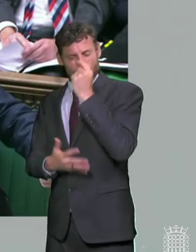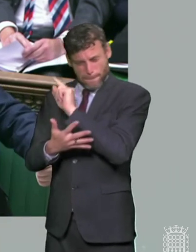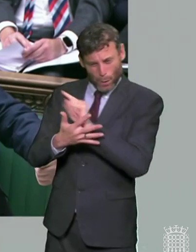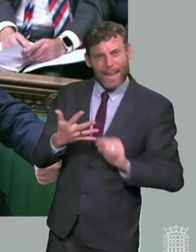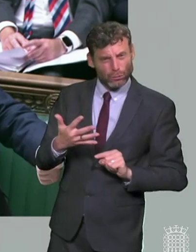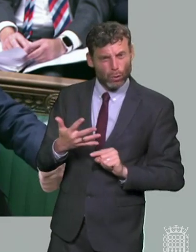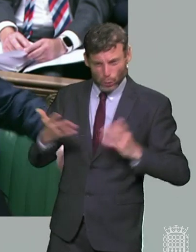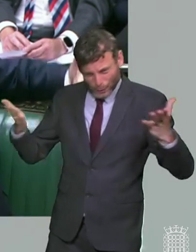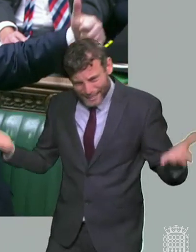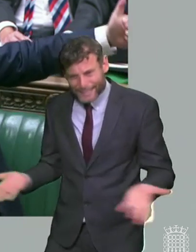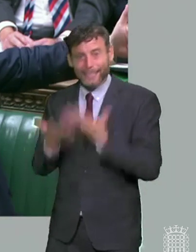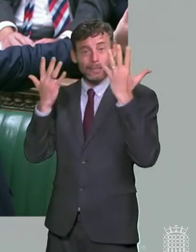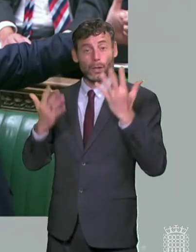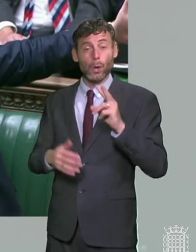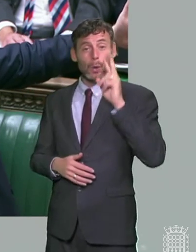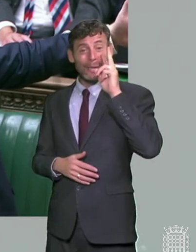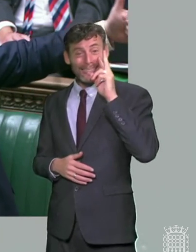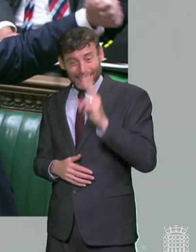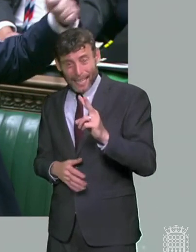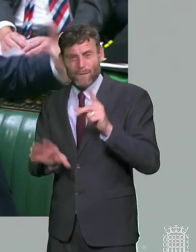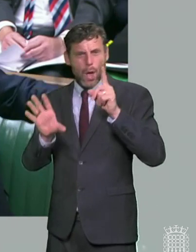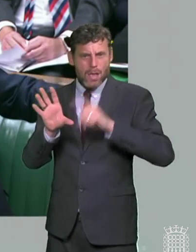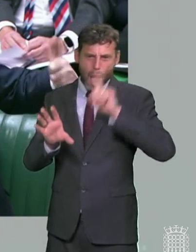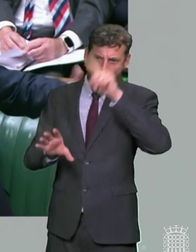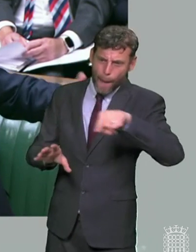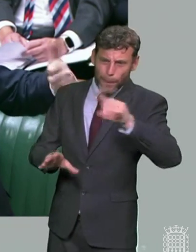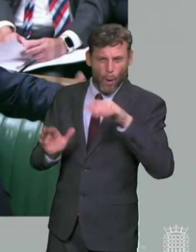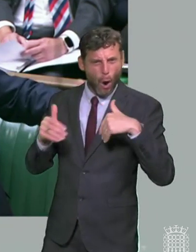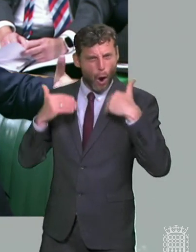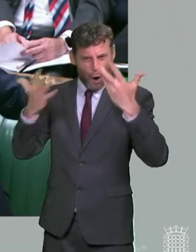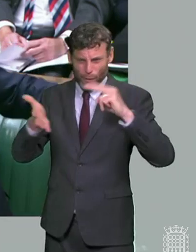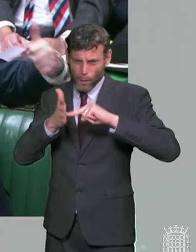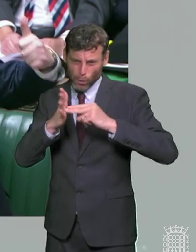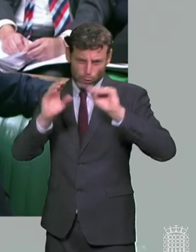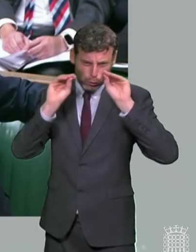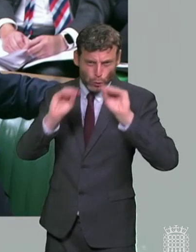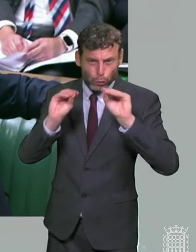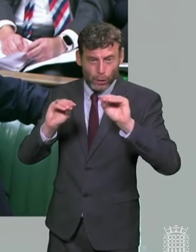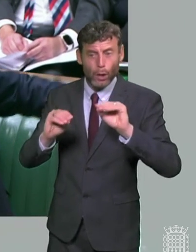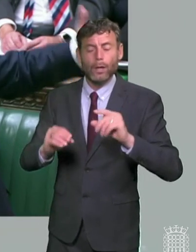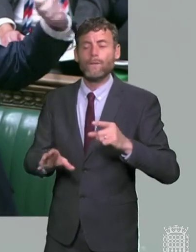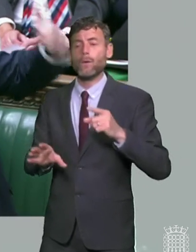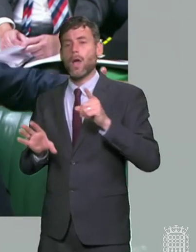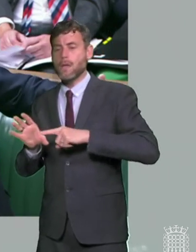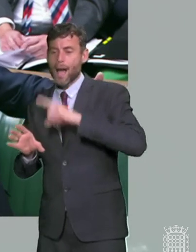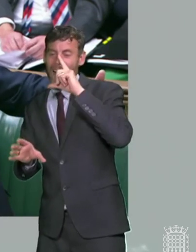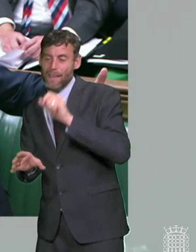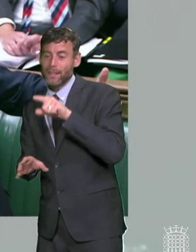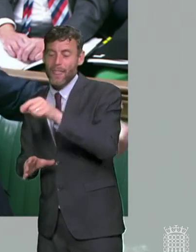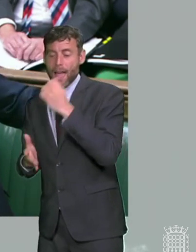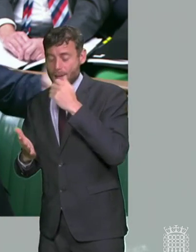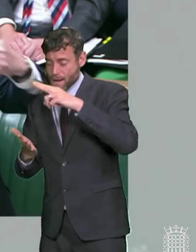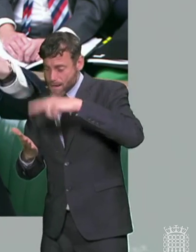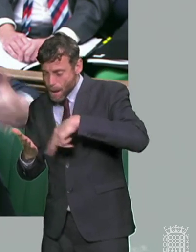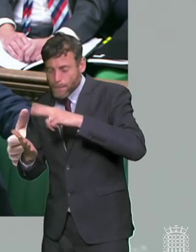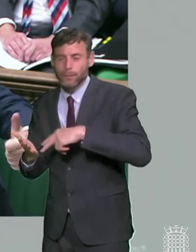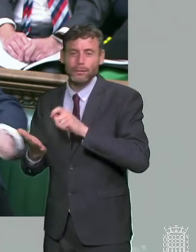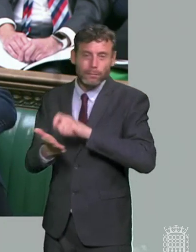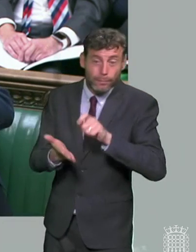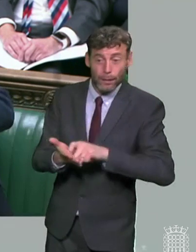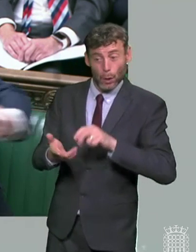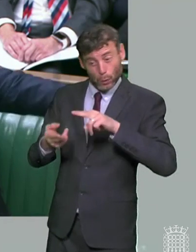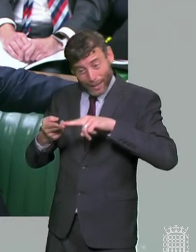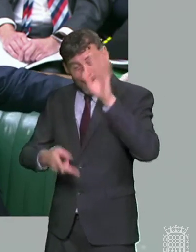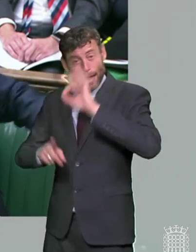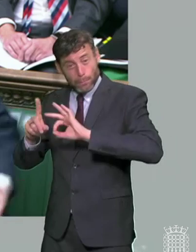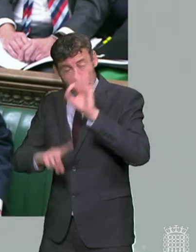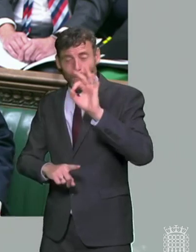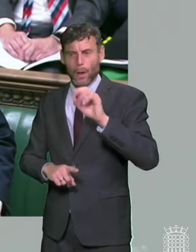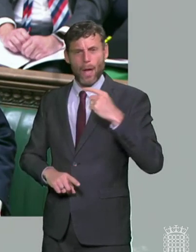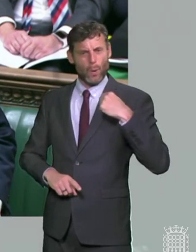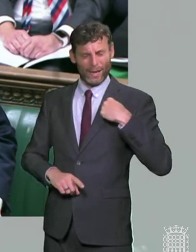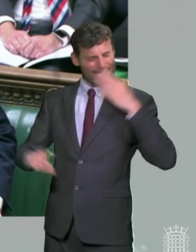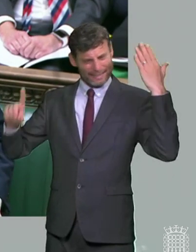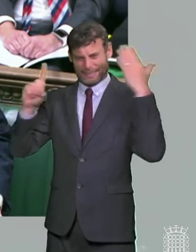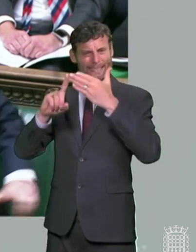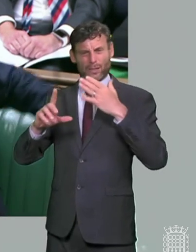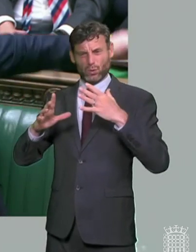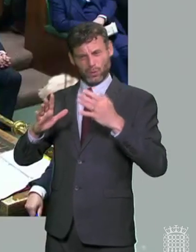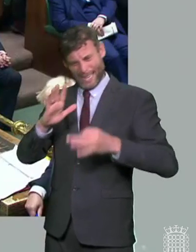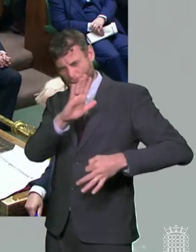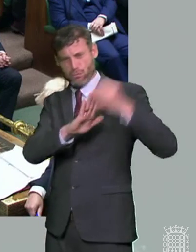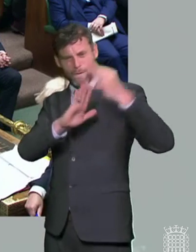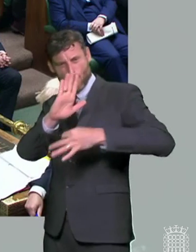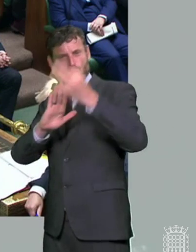We have the biggest tutoring programme in history for young people and are raising literacy and numeracy standards for 11-year-olds from 65% adequacy to 90%—that is the highest objective that a Government could achieve.